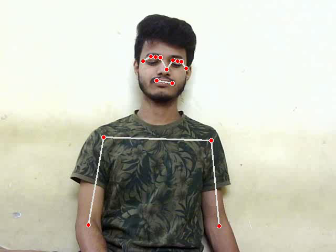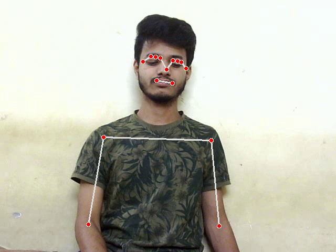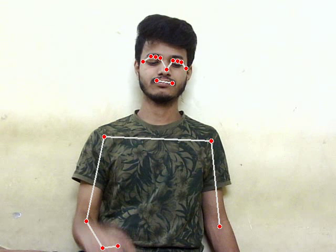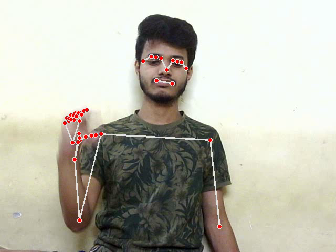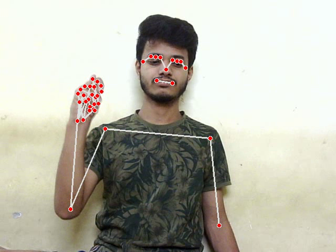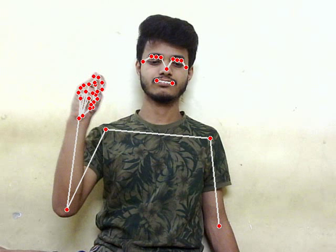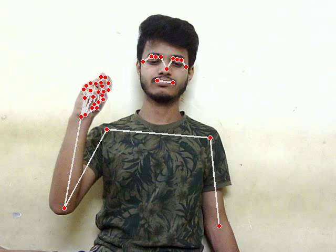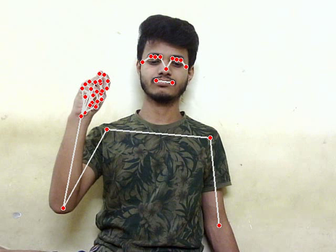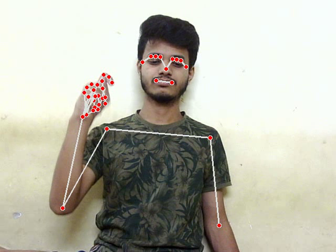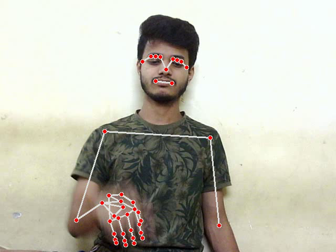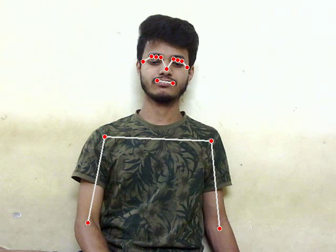bathroom